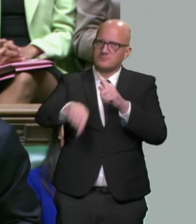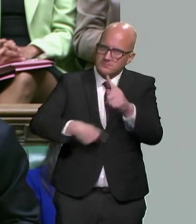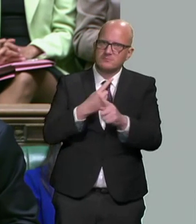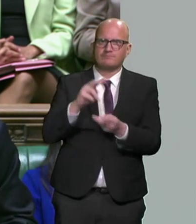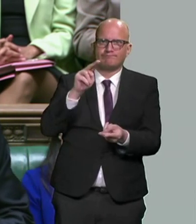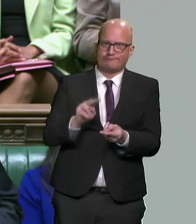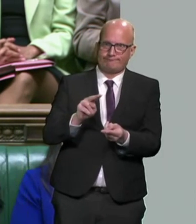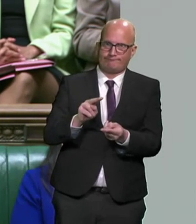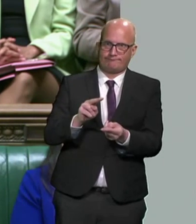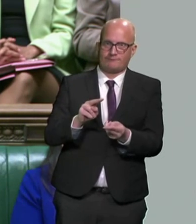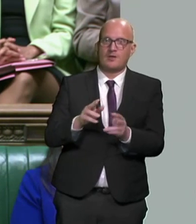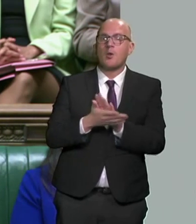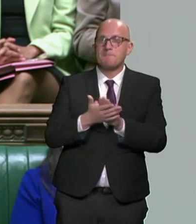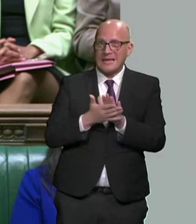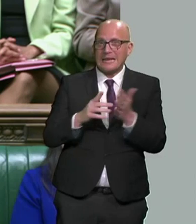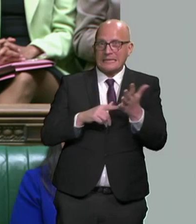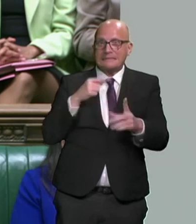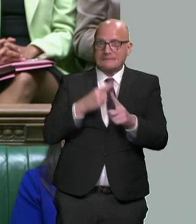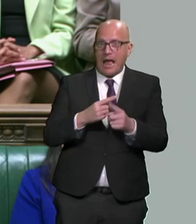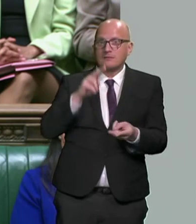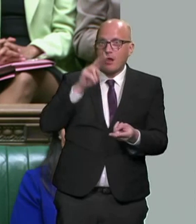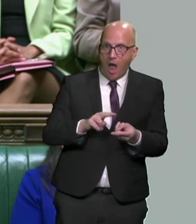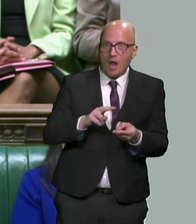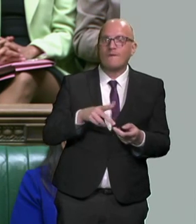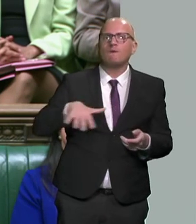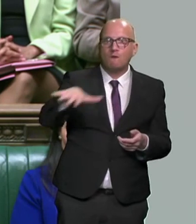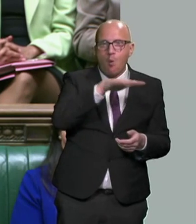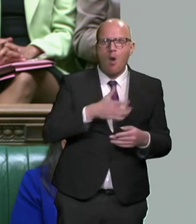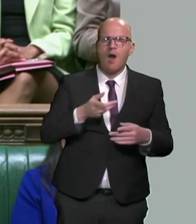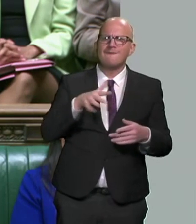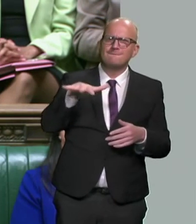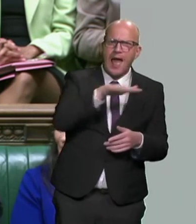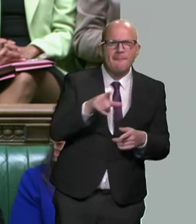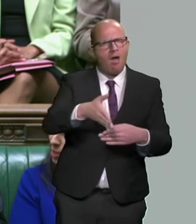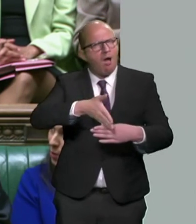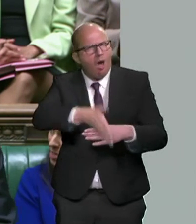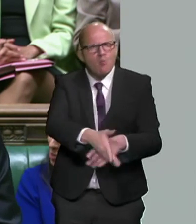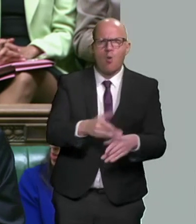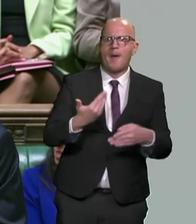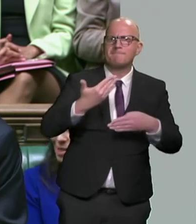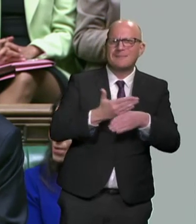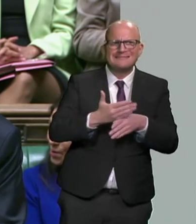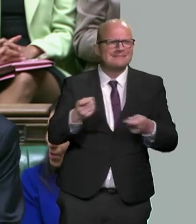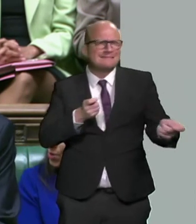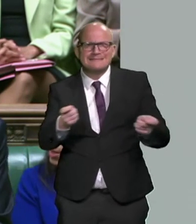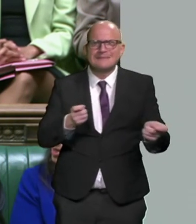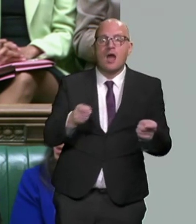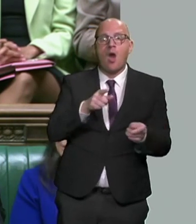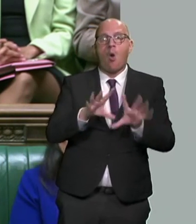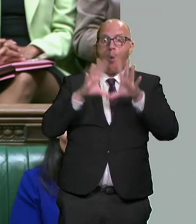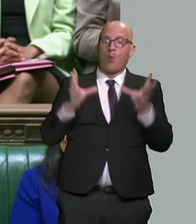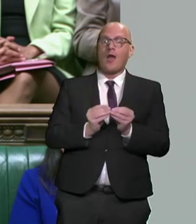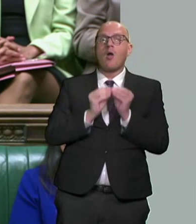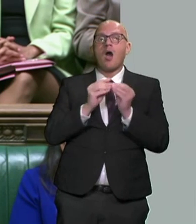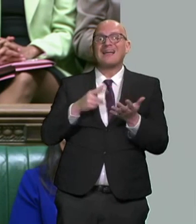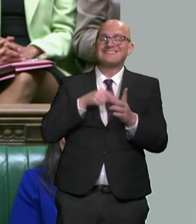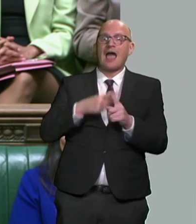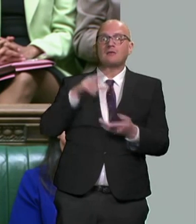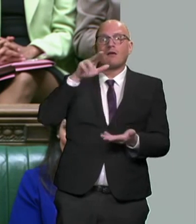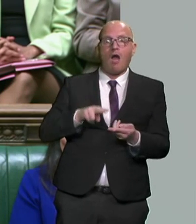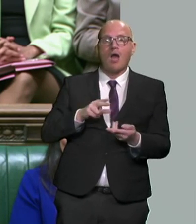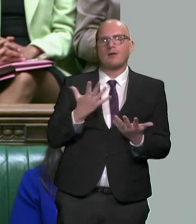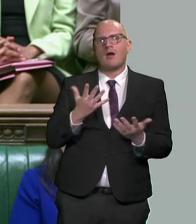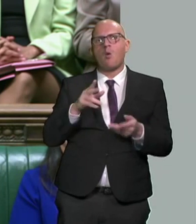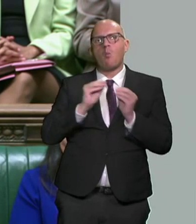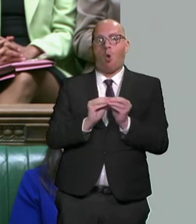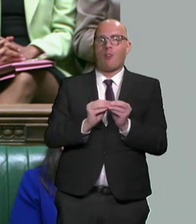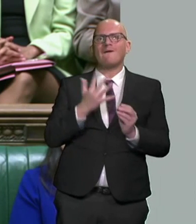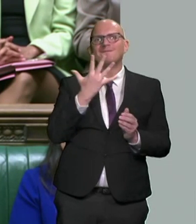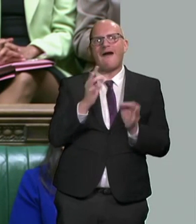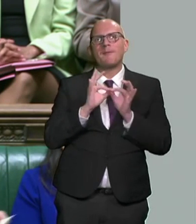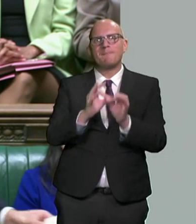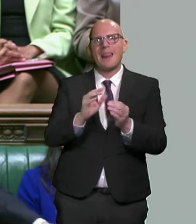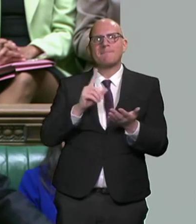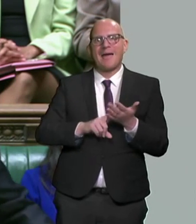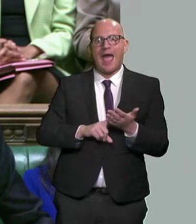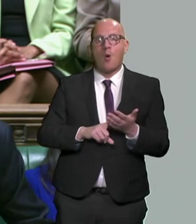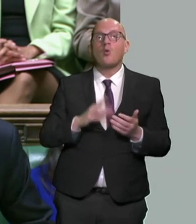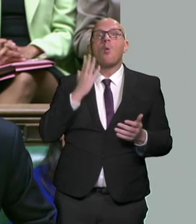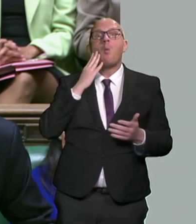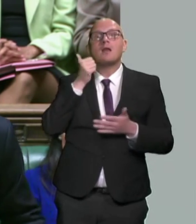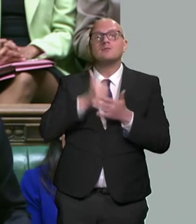Together with the freeze, it is a tax cut this year for hard-working families and businesses worth over £5 billion, and it will take effect from 6 pm tonight.